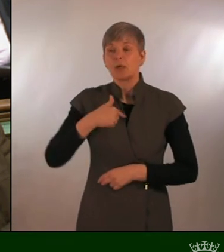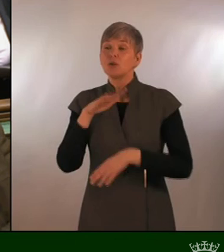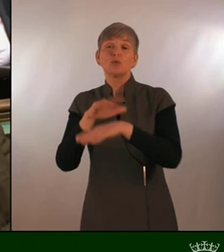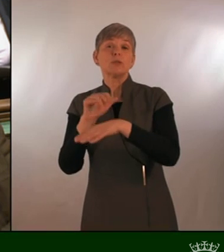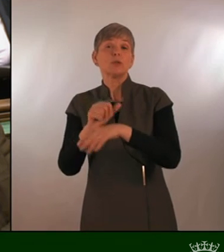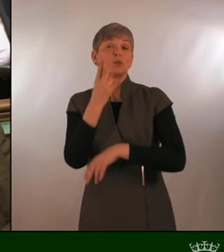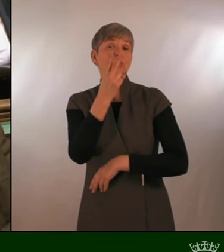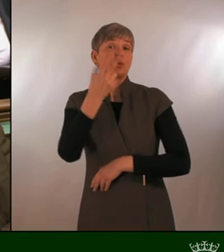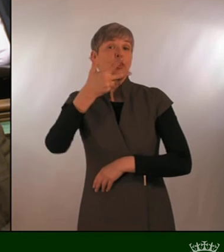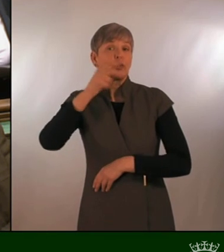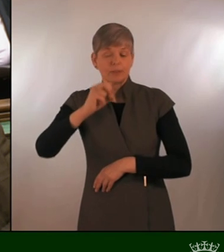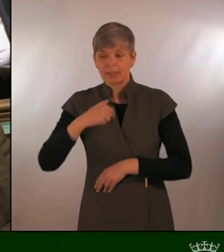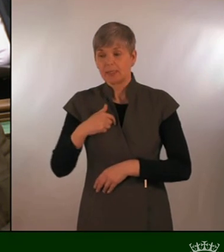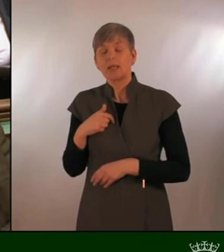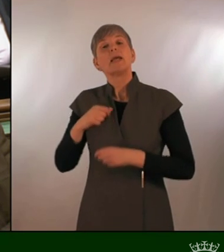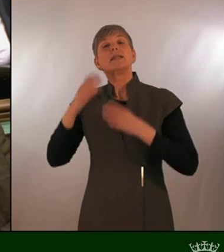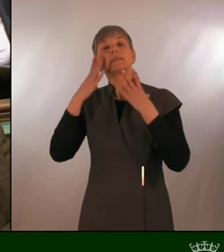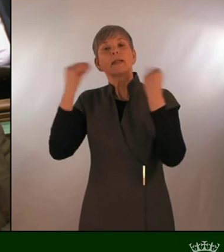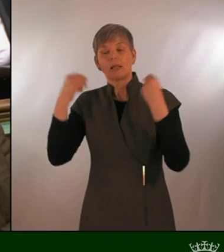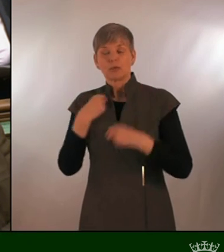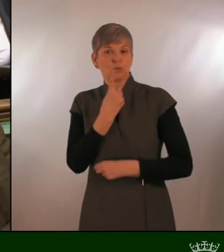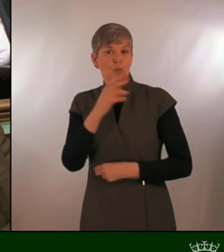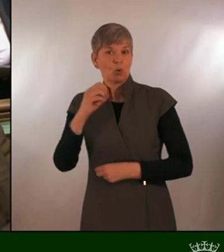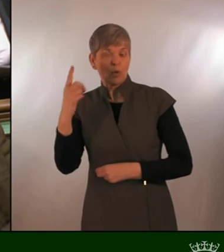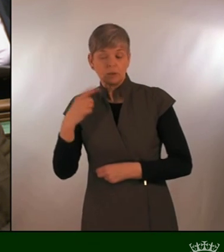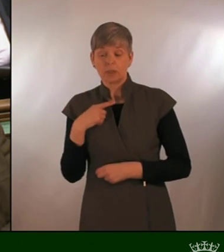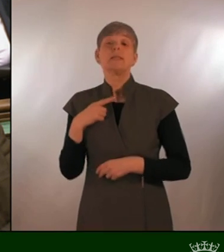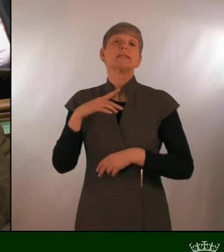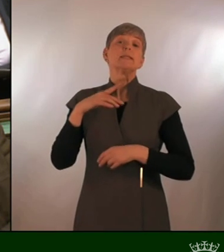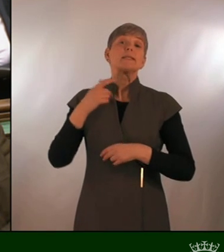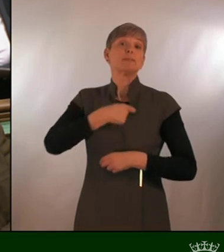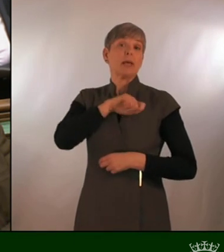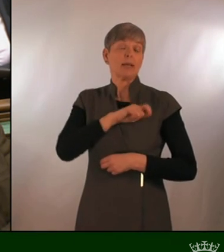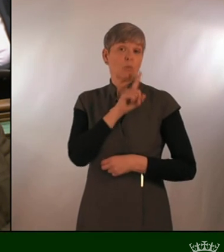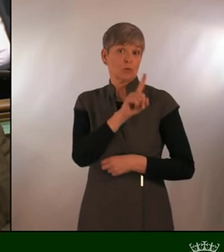In the Netherlands, it is £201. In Spain, it is £121.